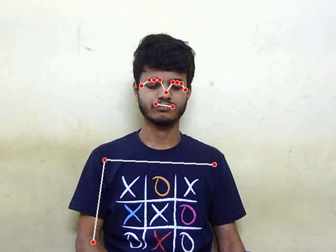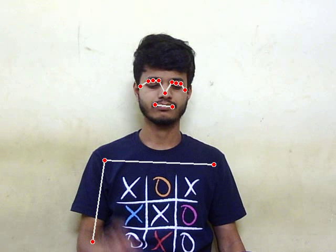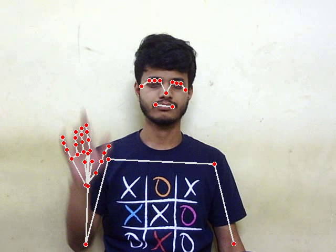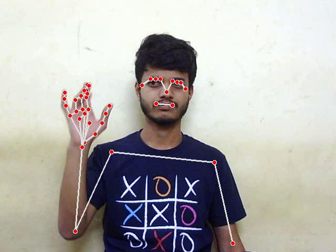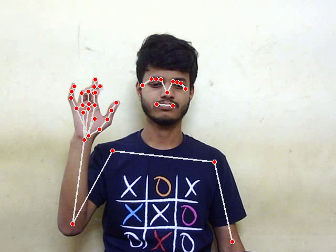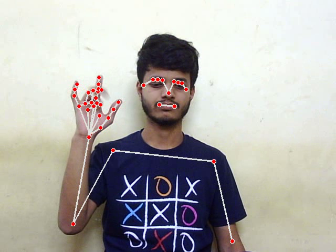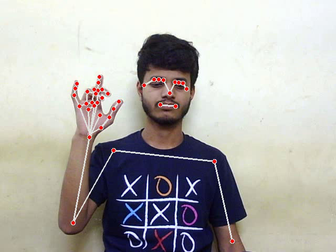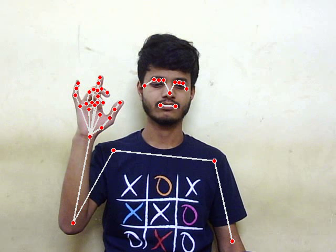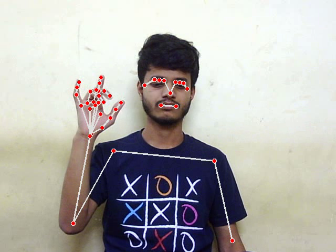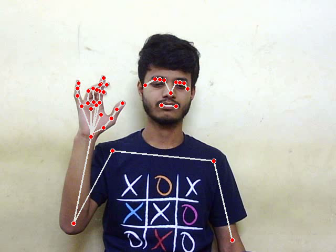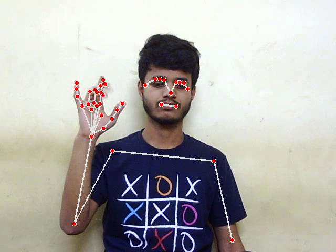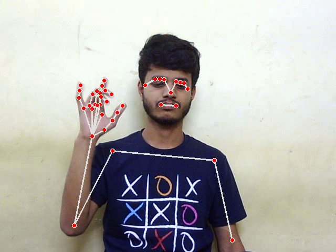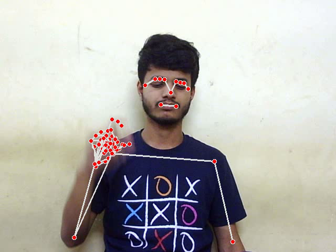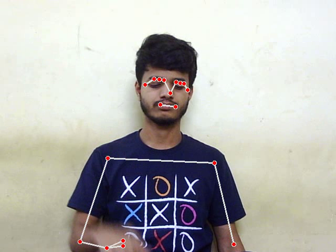why